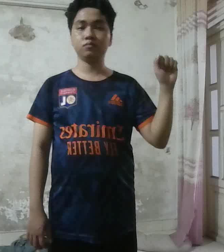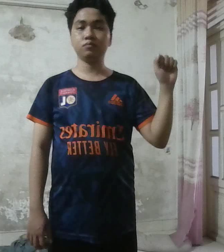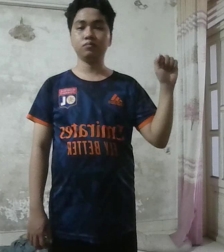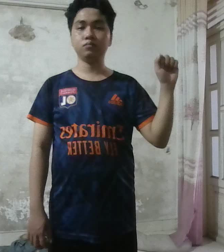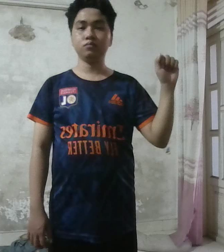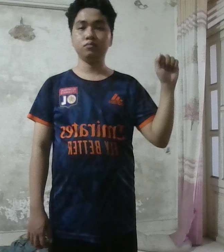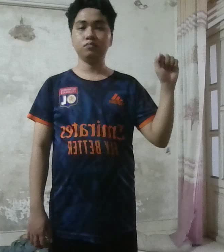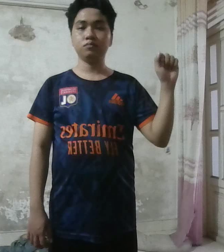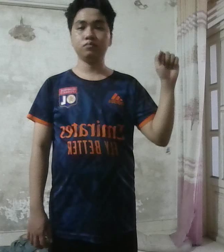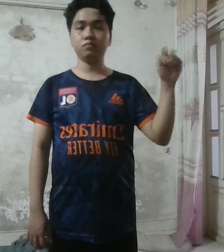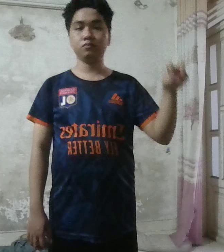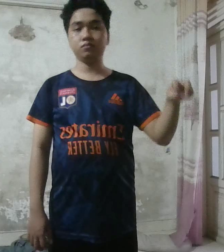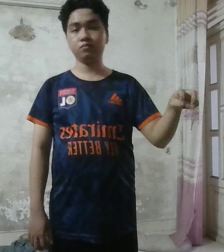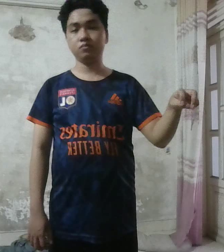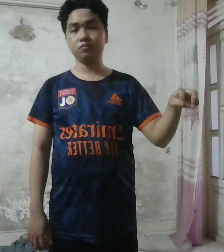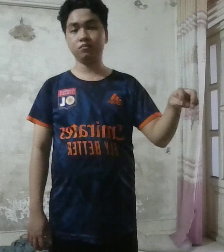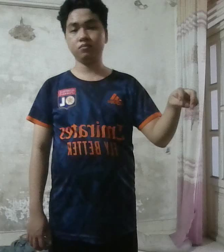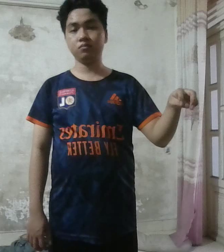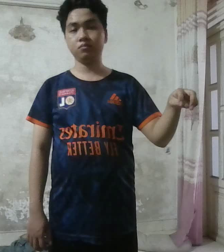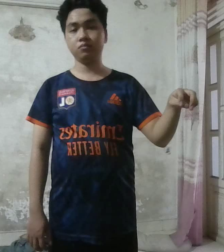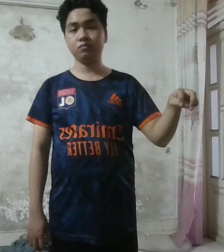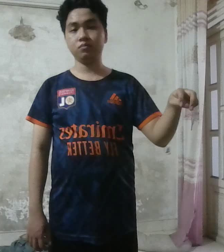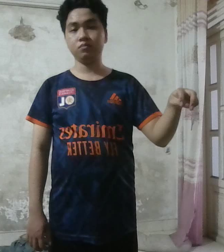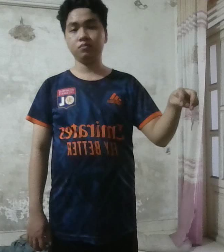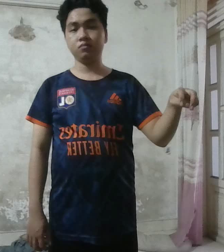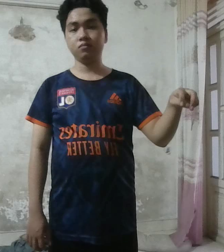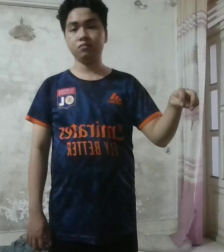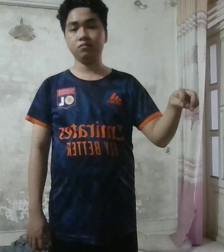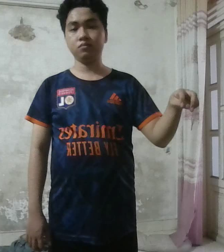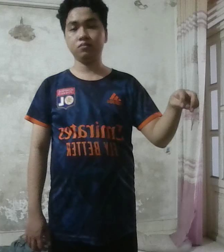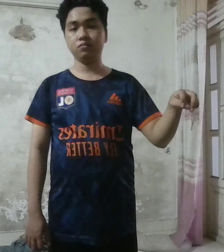â